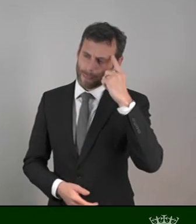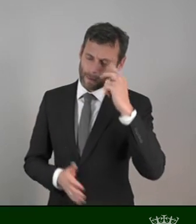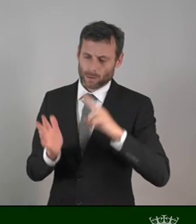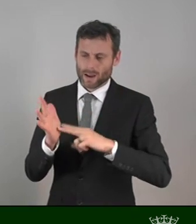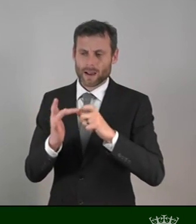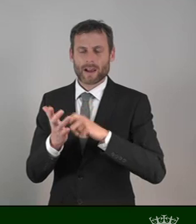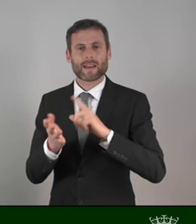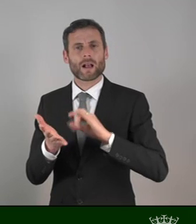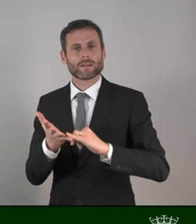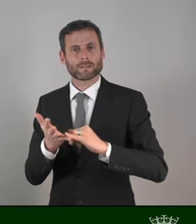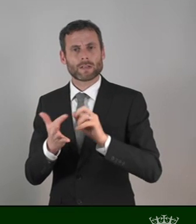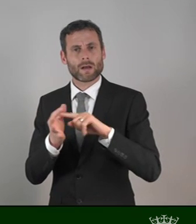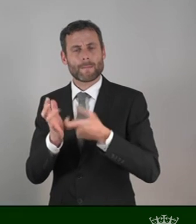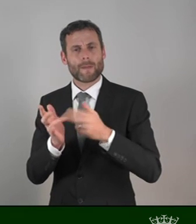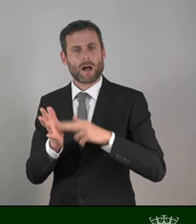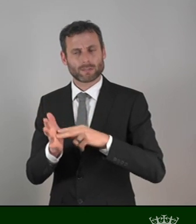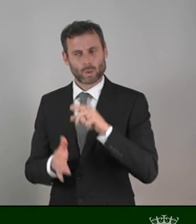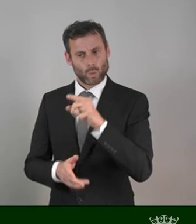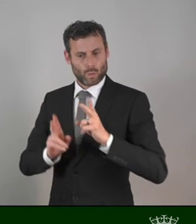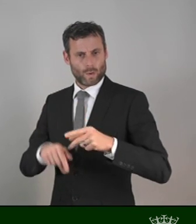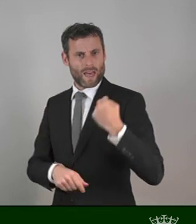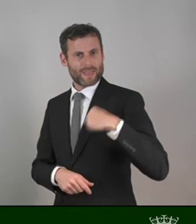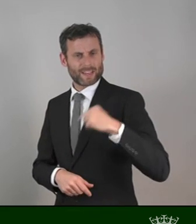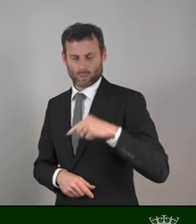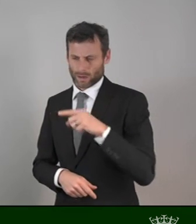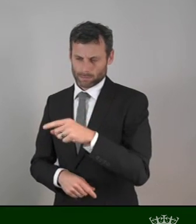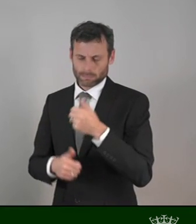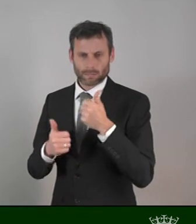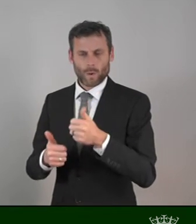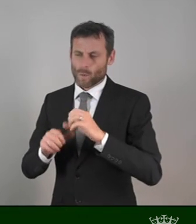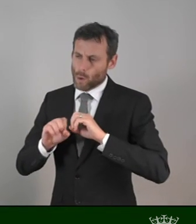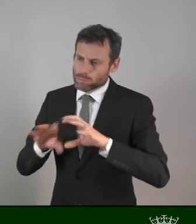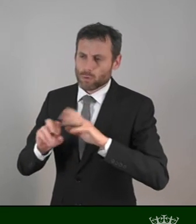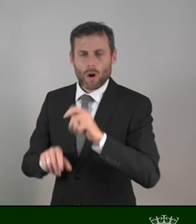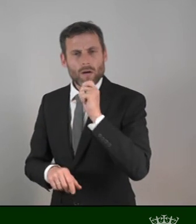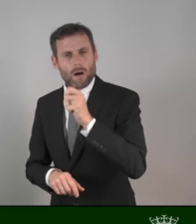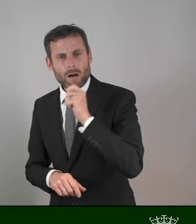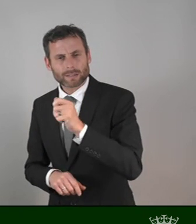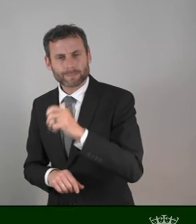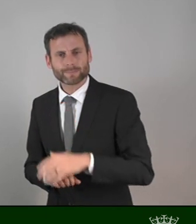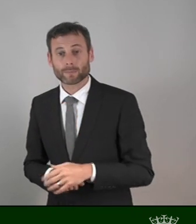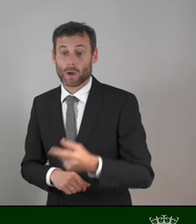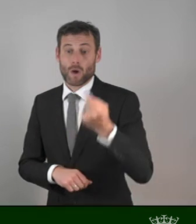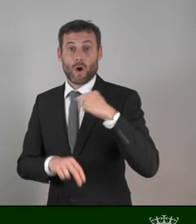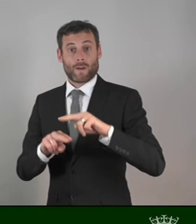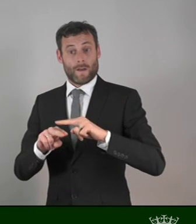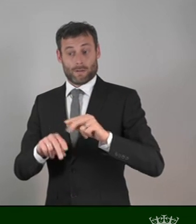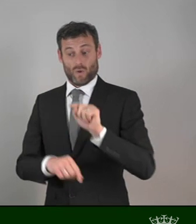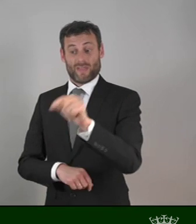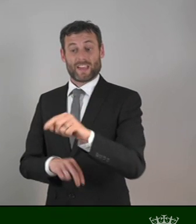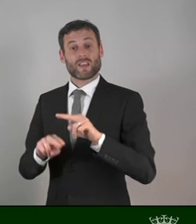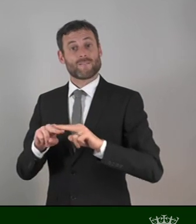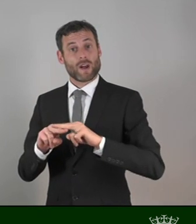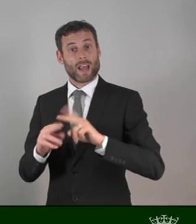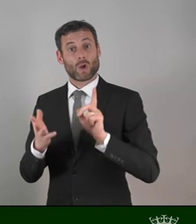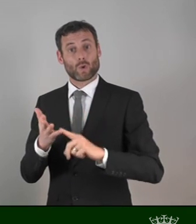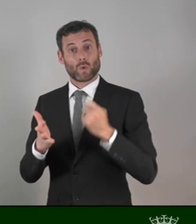We thank him for his work in broadcasting. This Friday, the UK will be leaving the European Union.